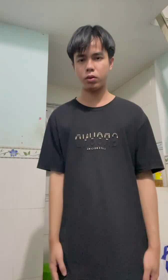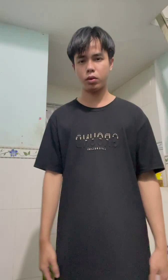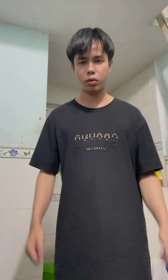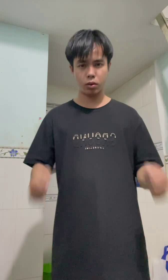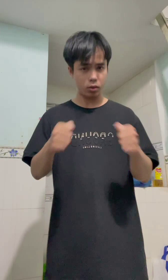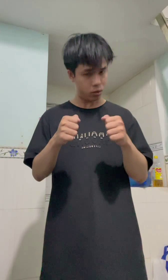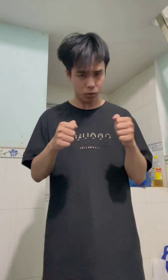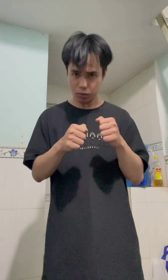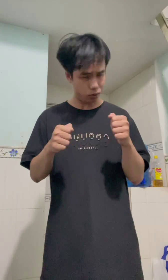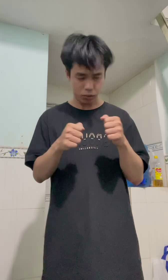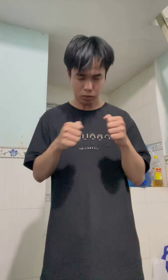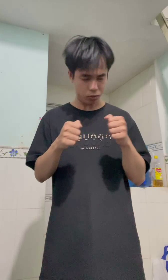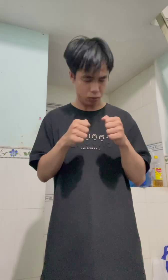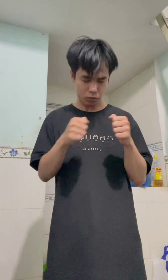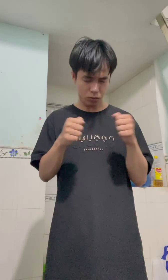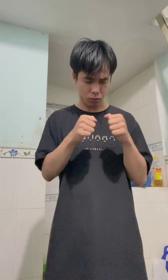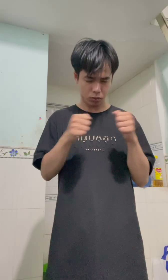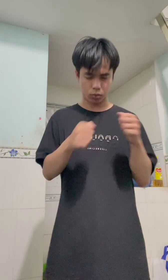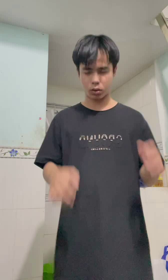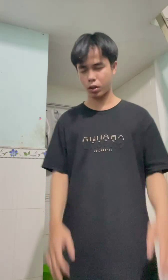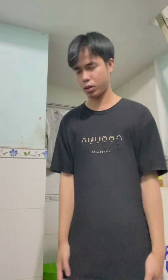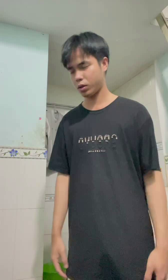lanh